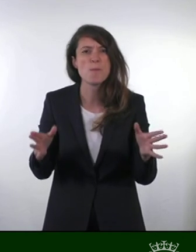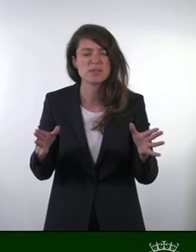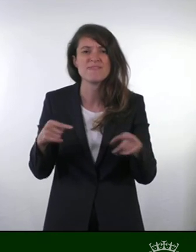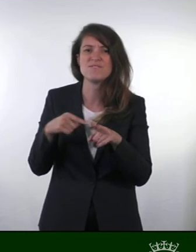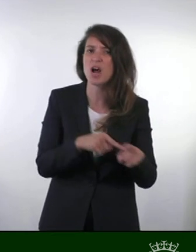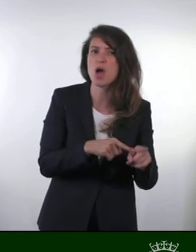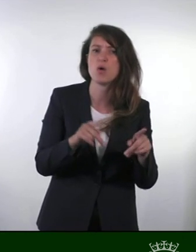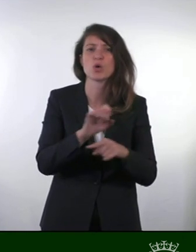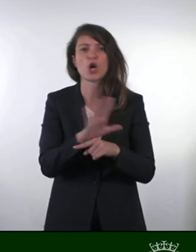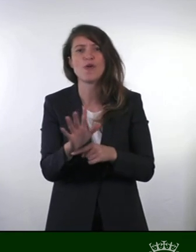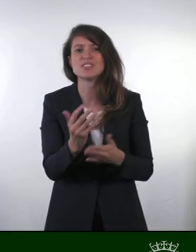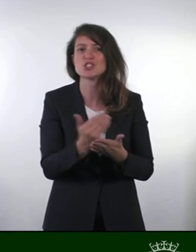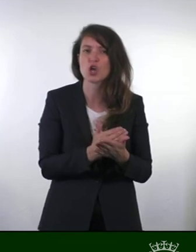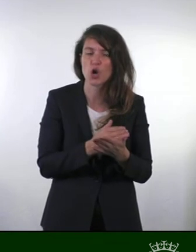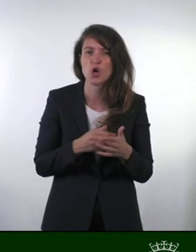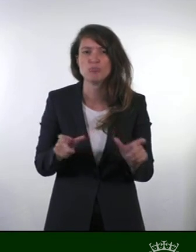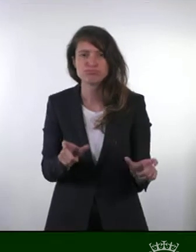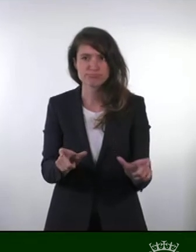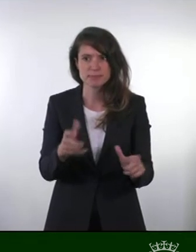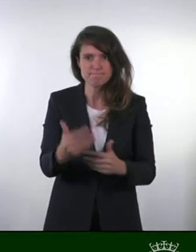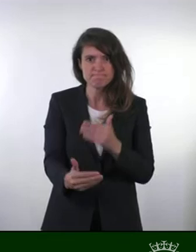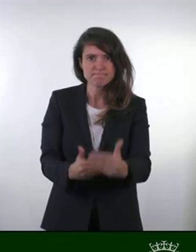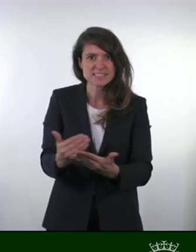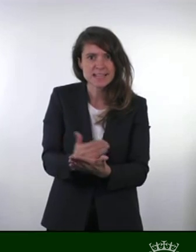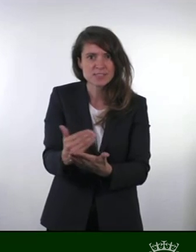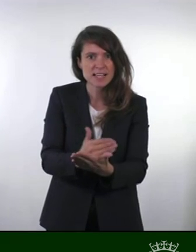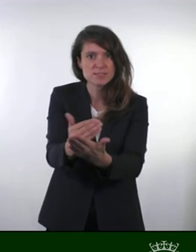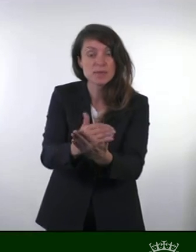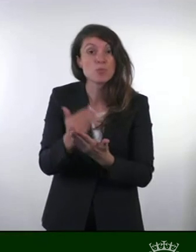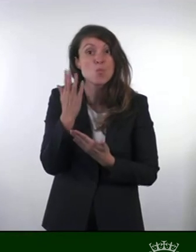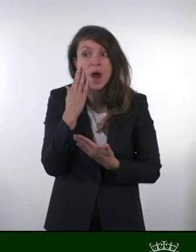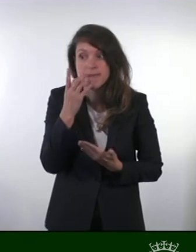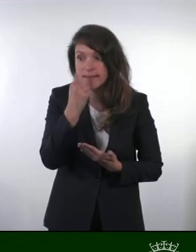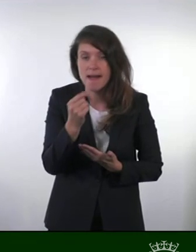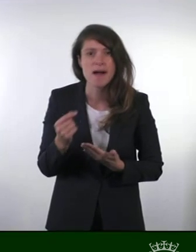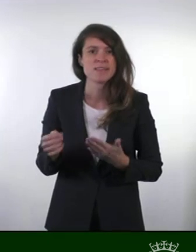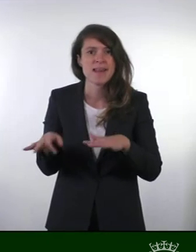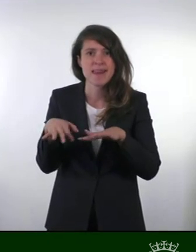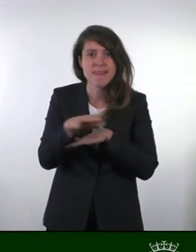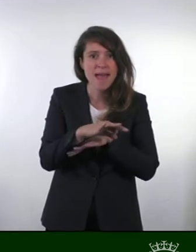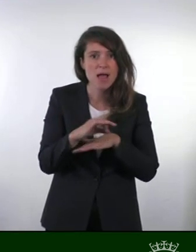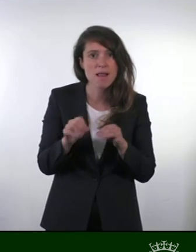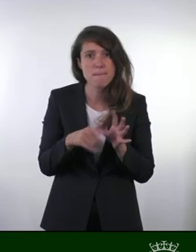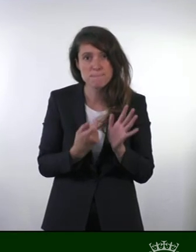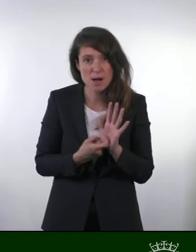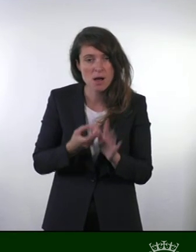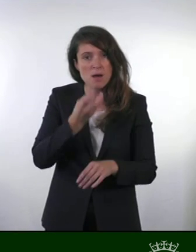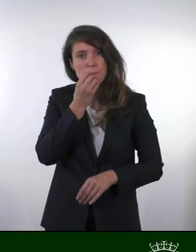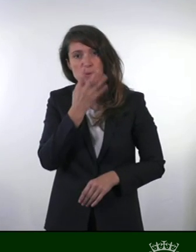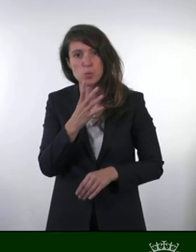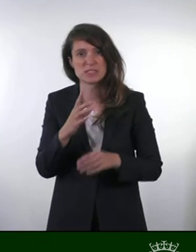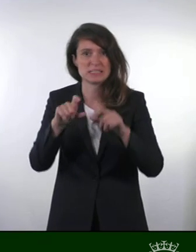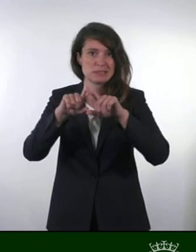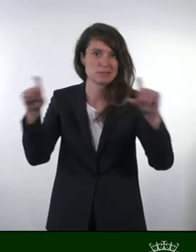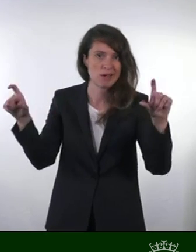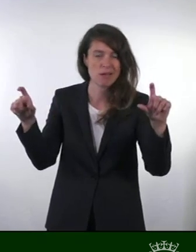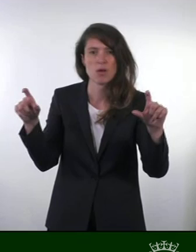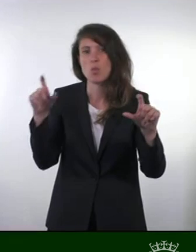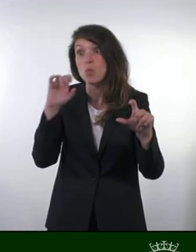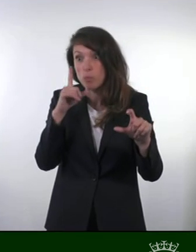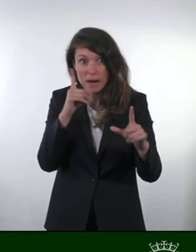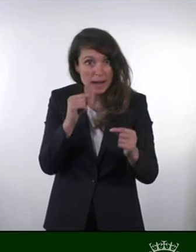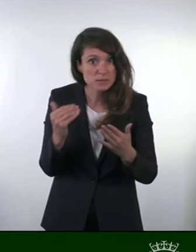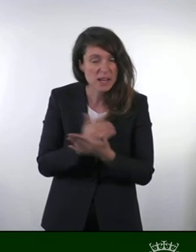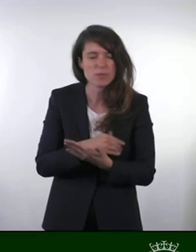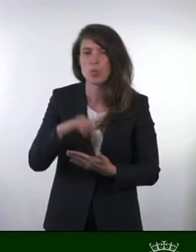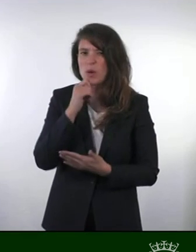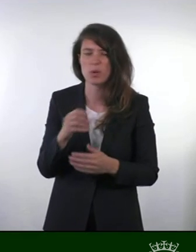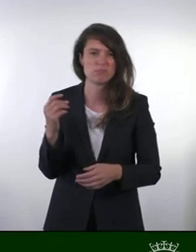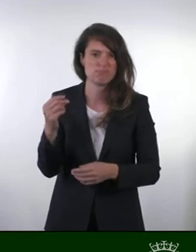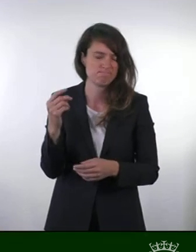As soon as we are sure that nail bars and beauty salons can open in a way that is covid-secure, we will do that.